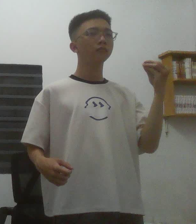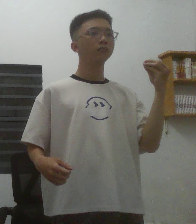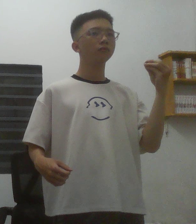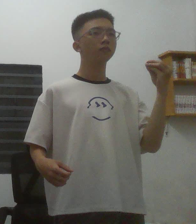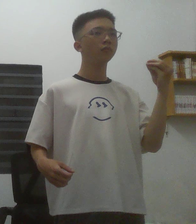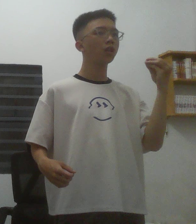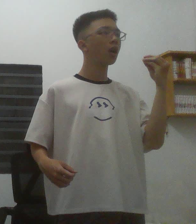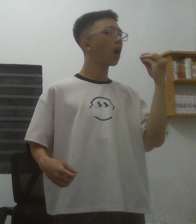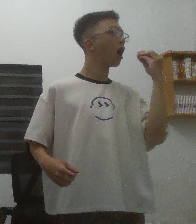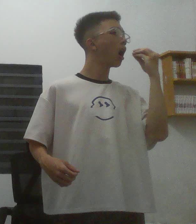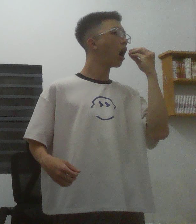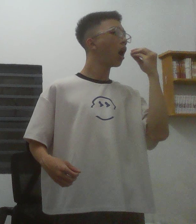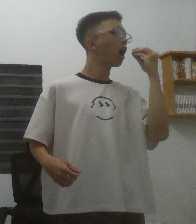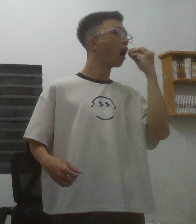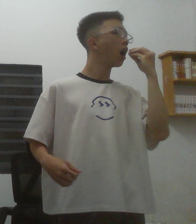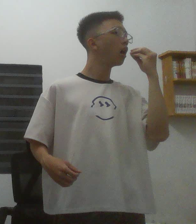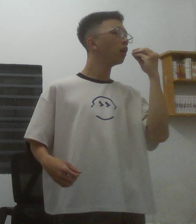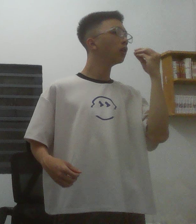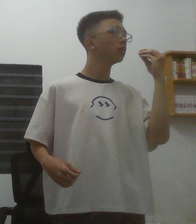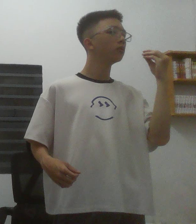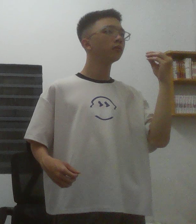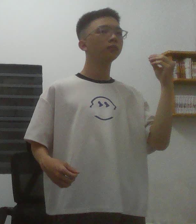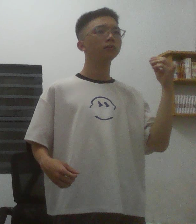an